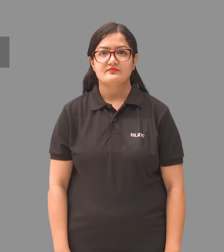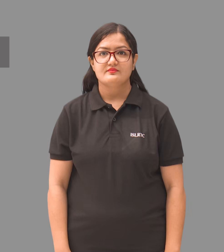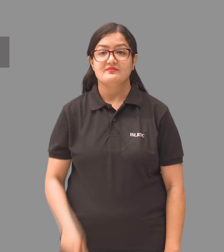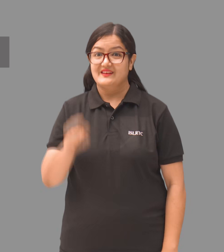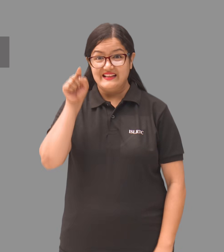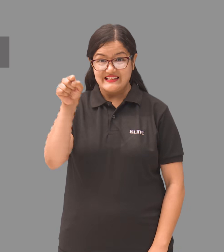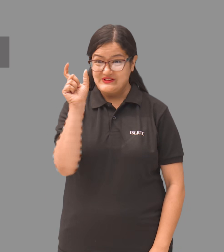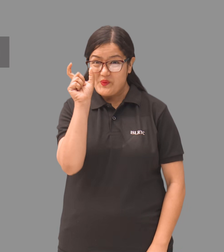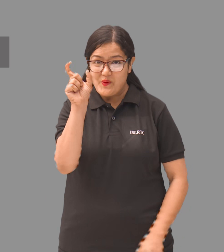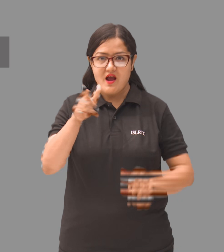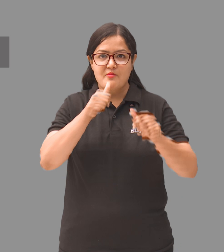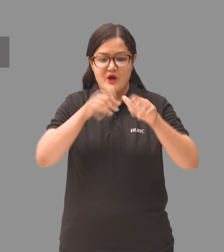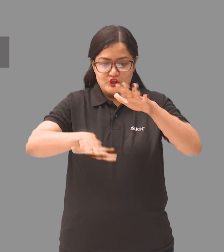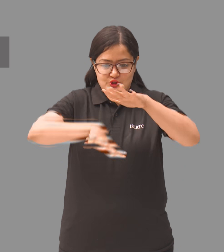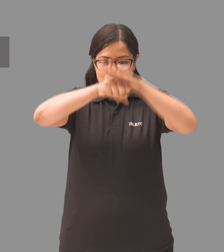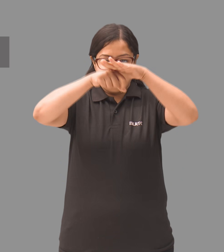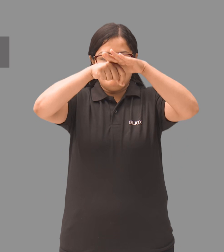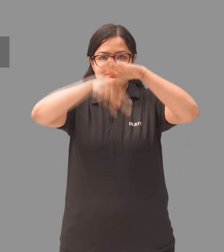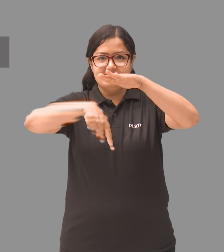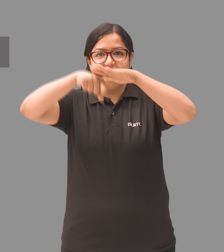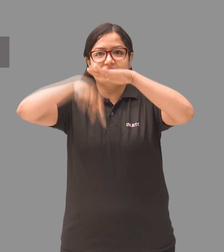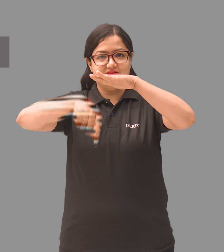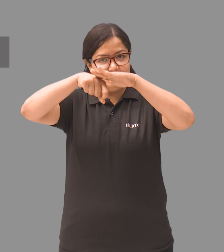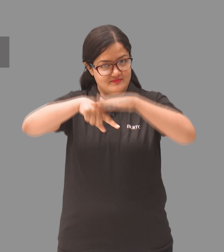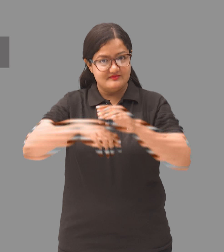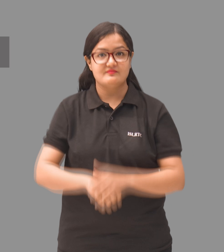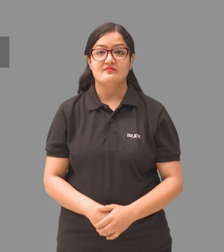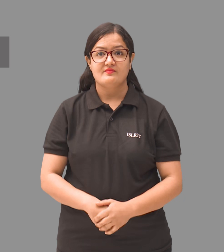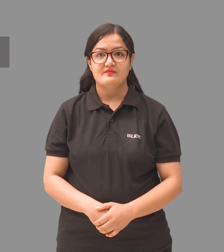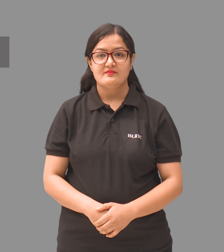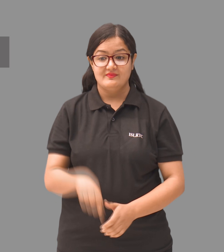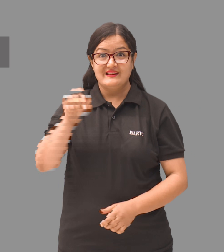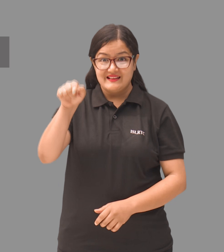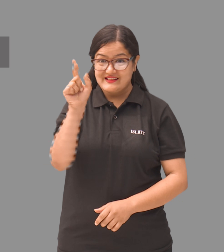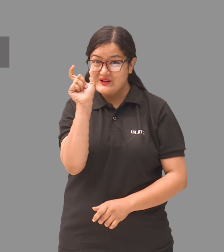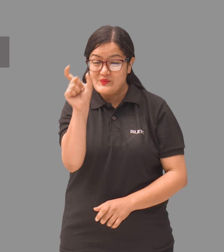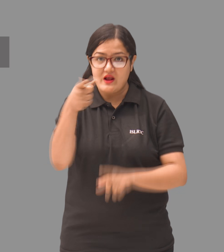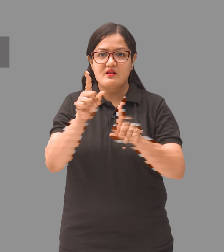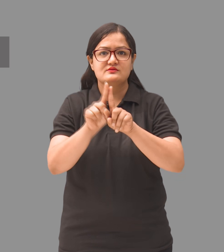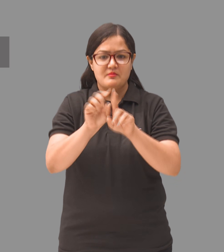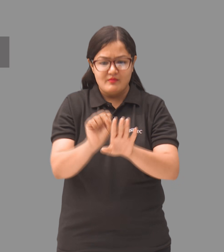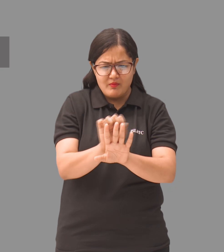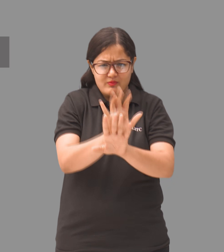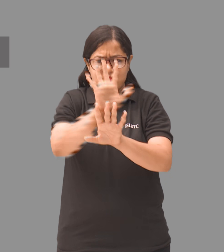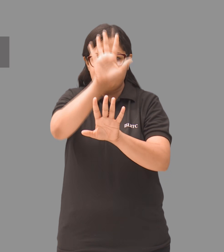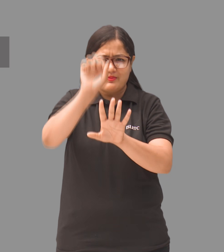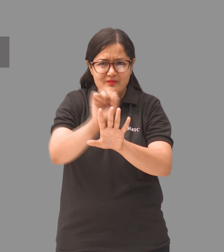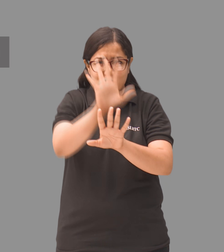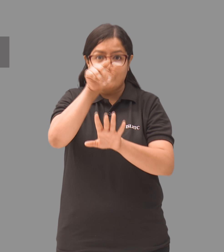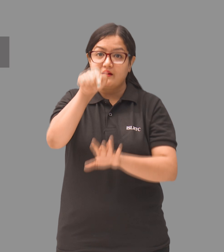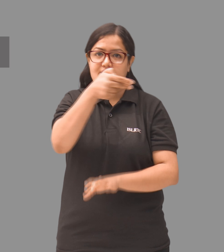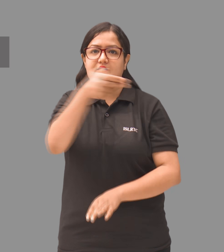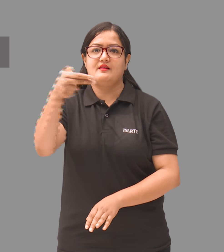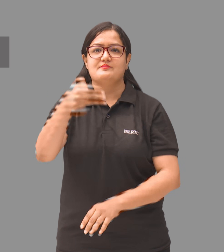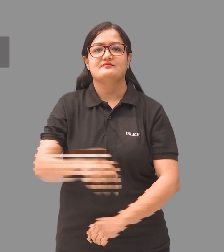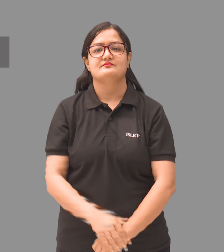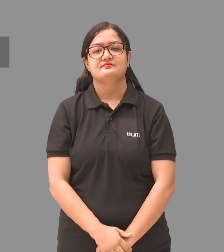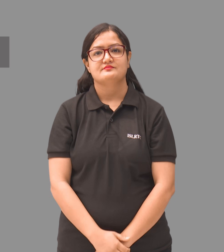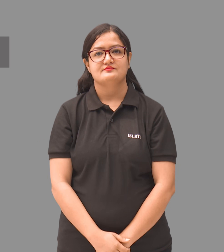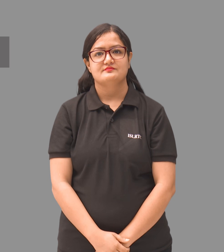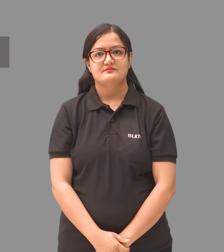Evaporation And Condensation